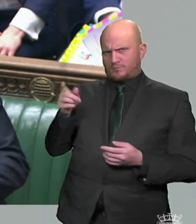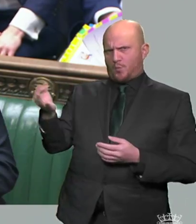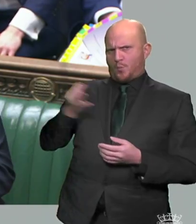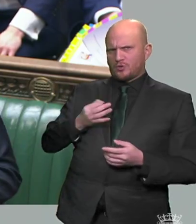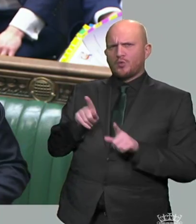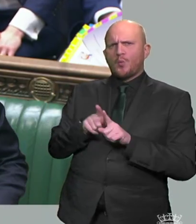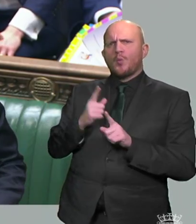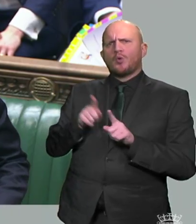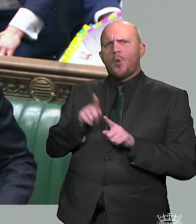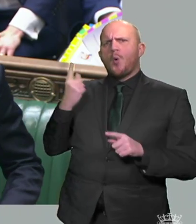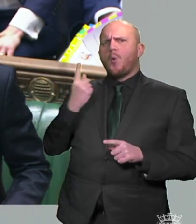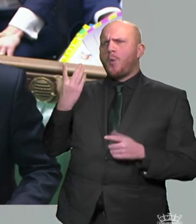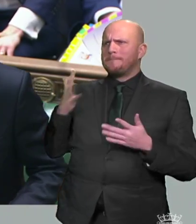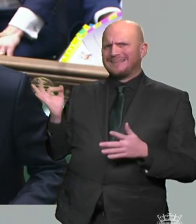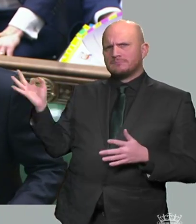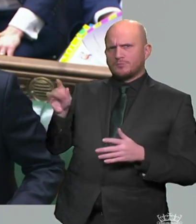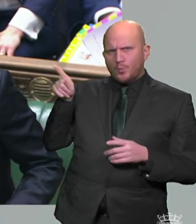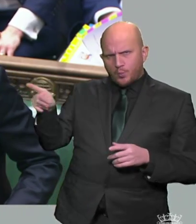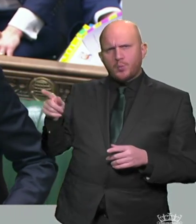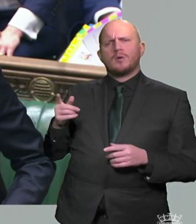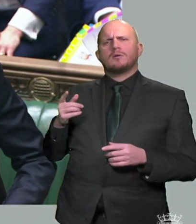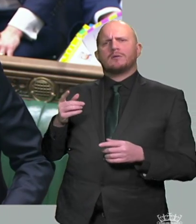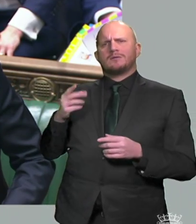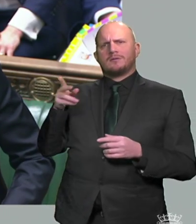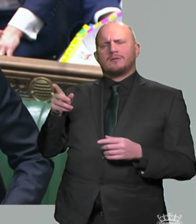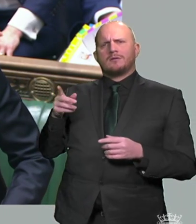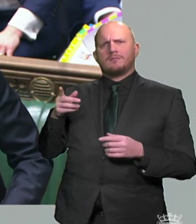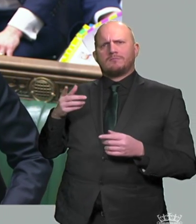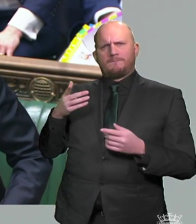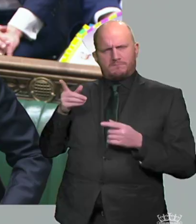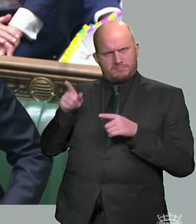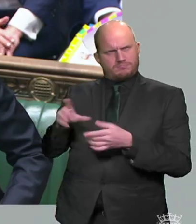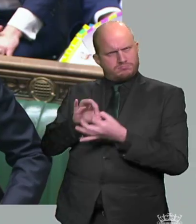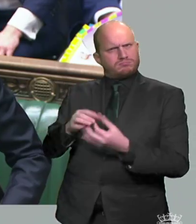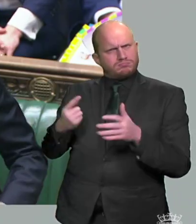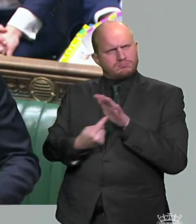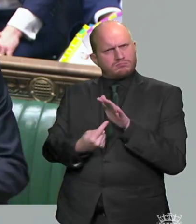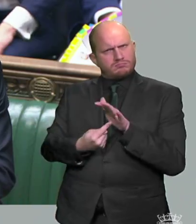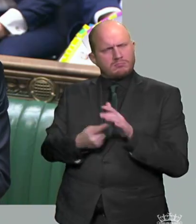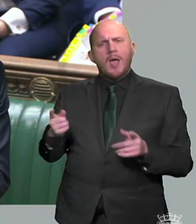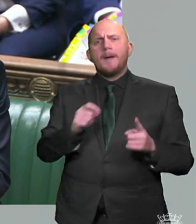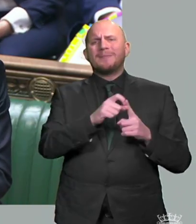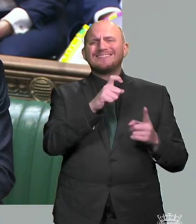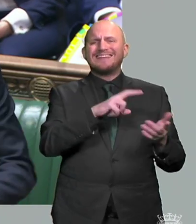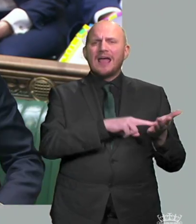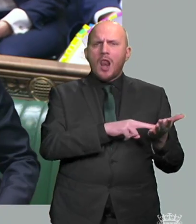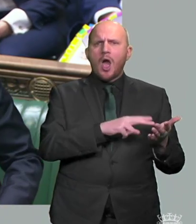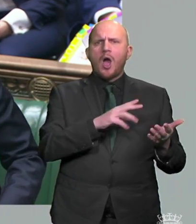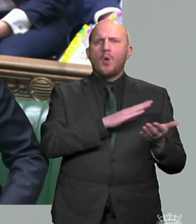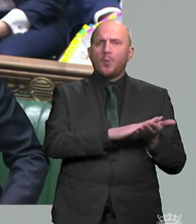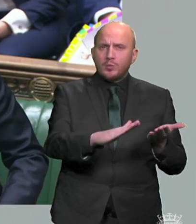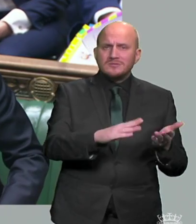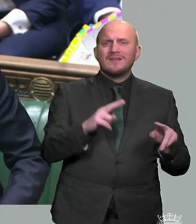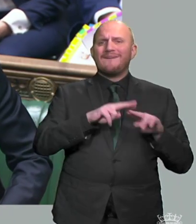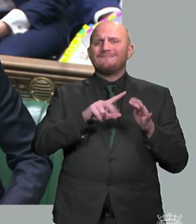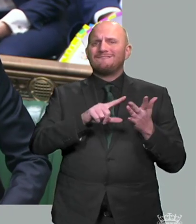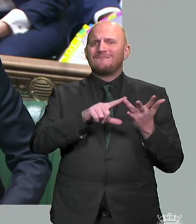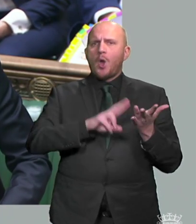Every life lost in the line of duty is a tragedy, and we remember the lives and service of PCs Nicola Hughes and Fiona Bone.